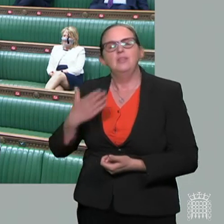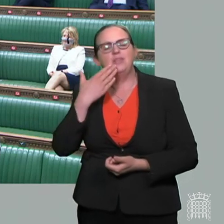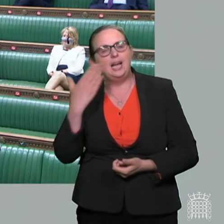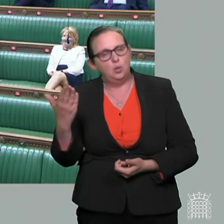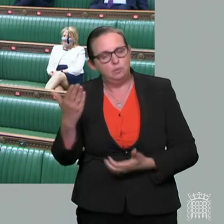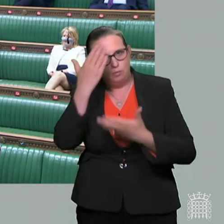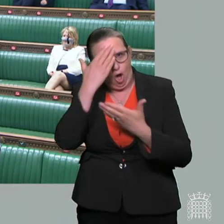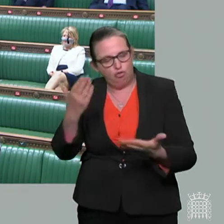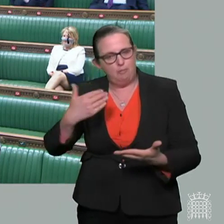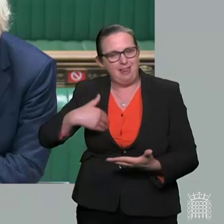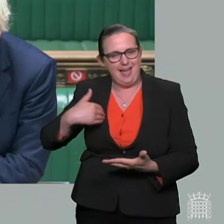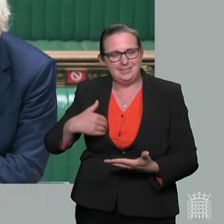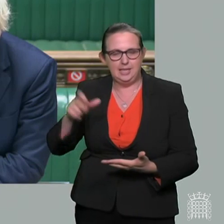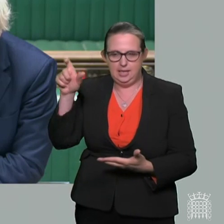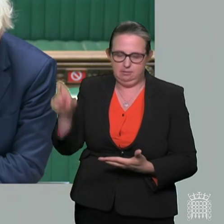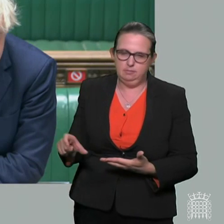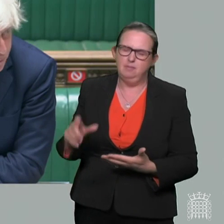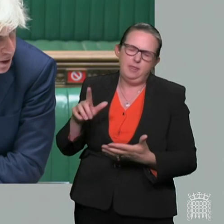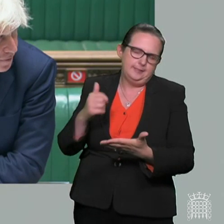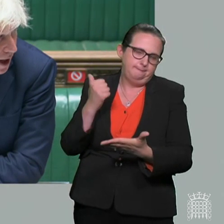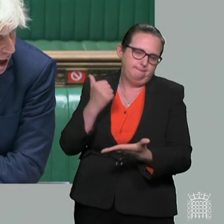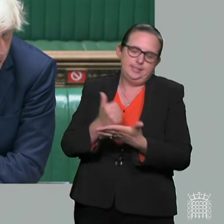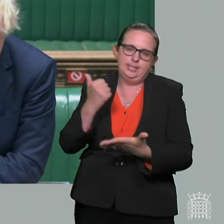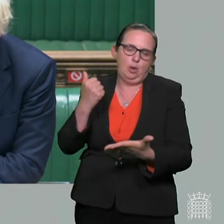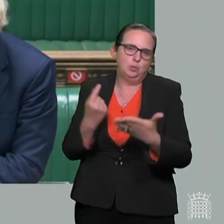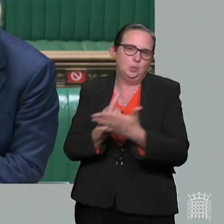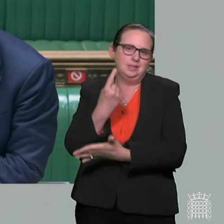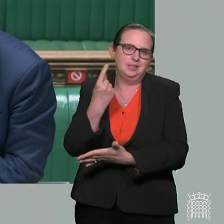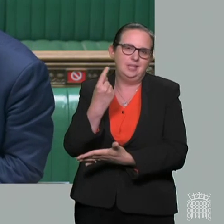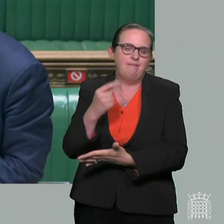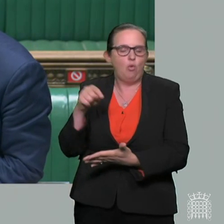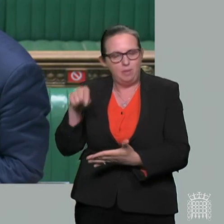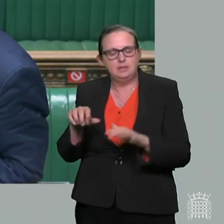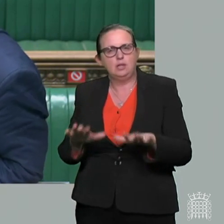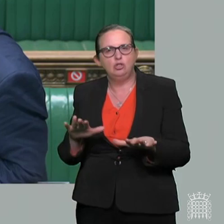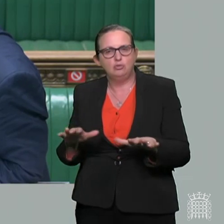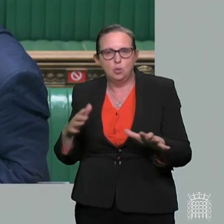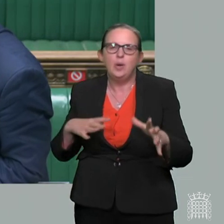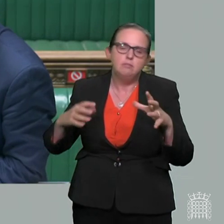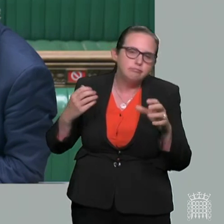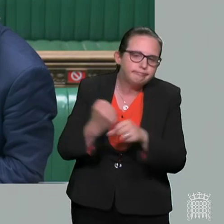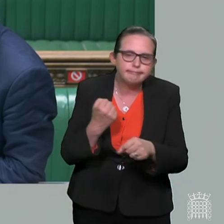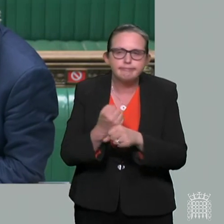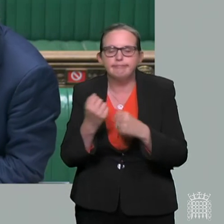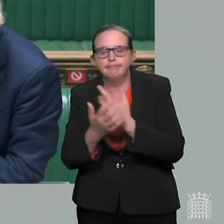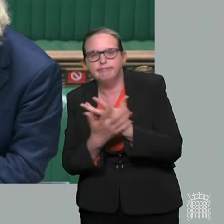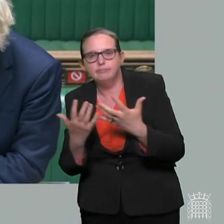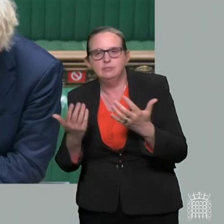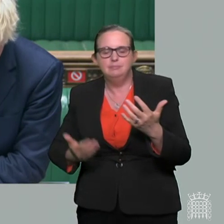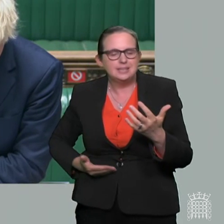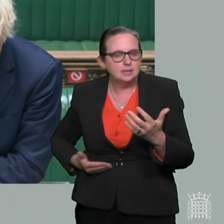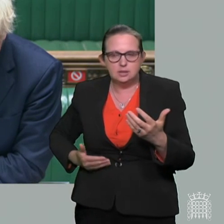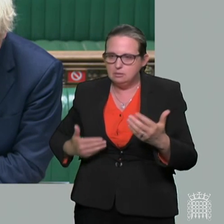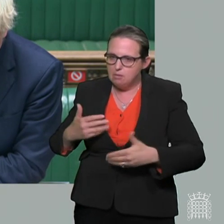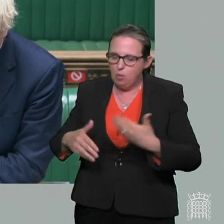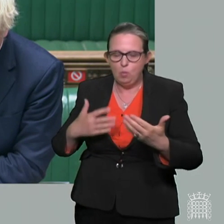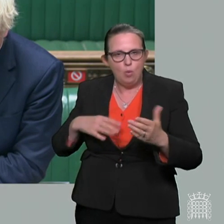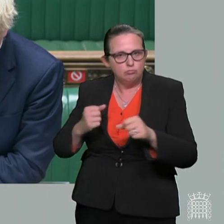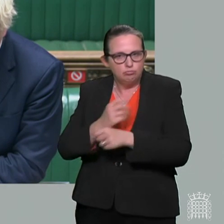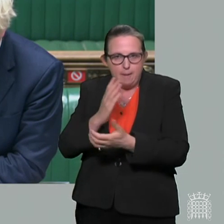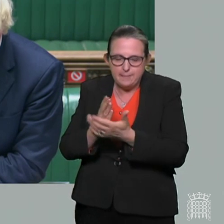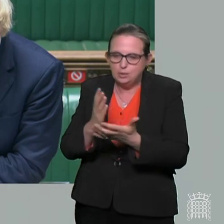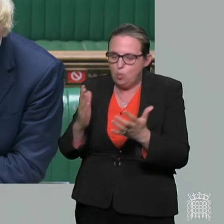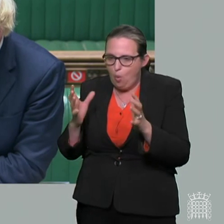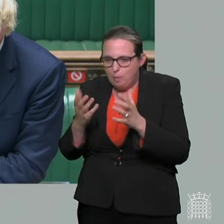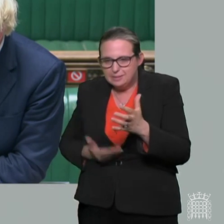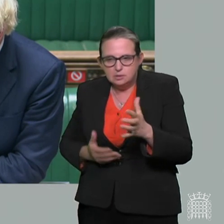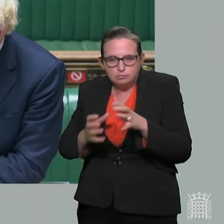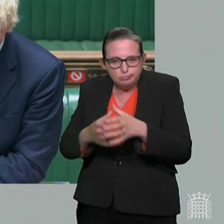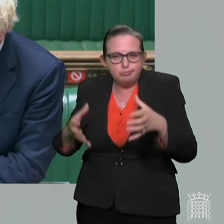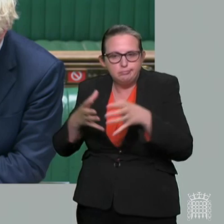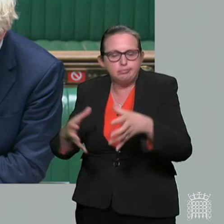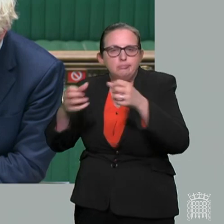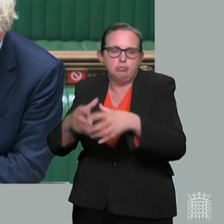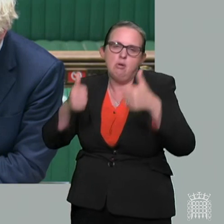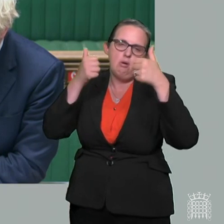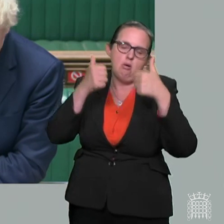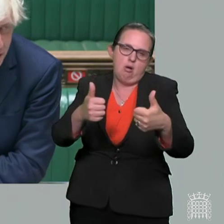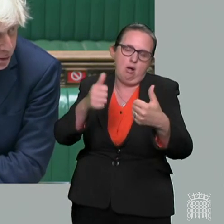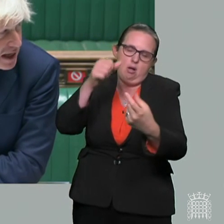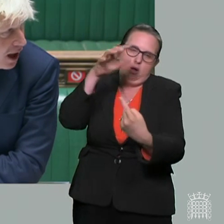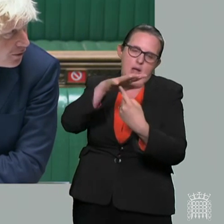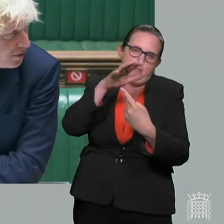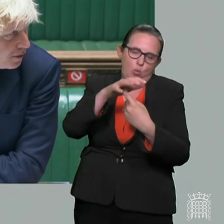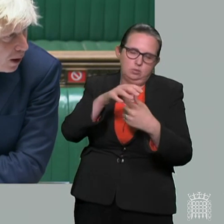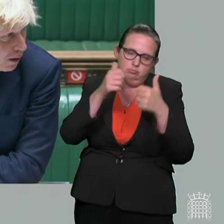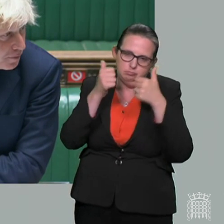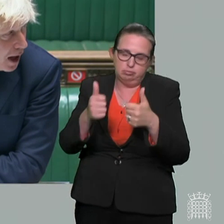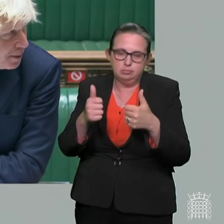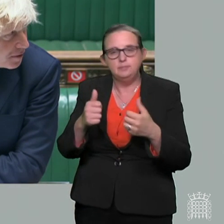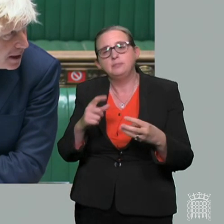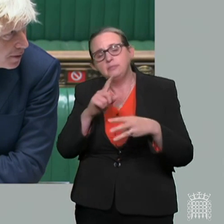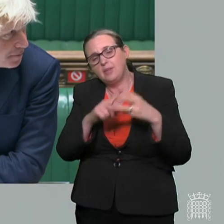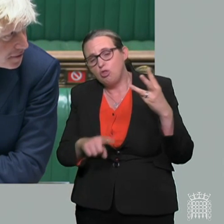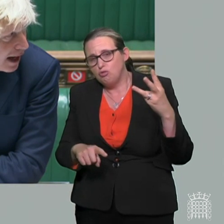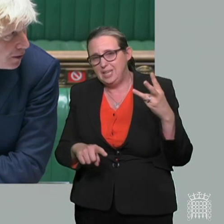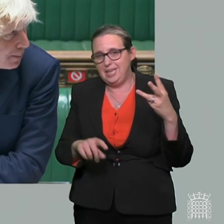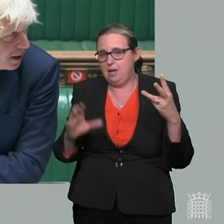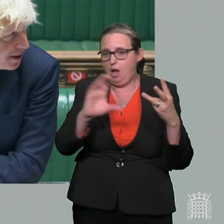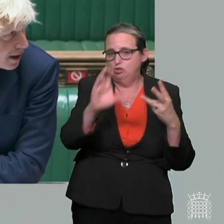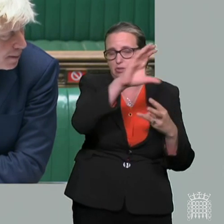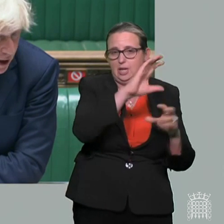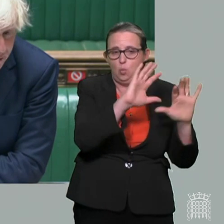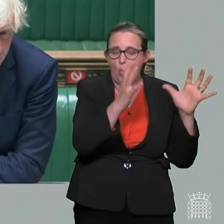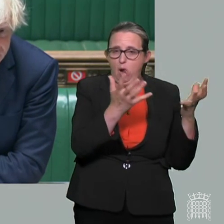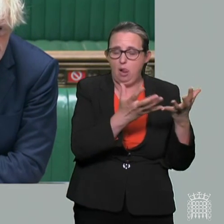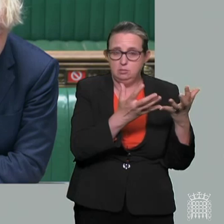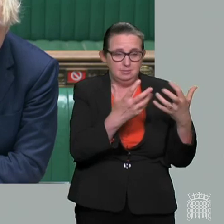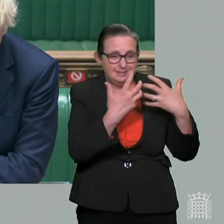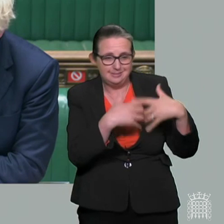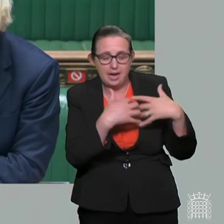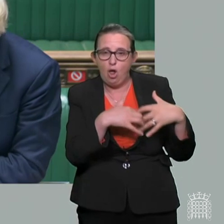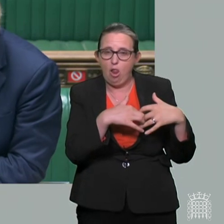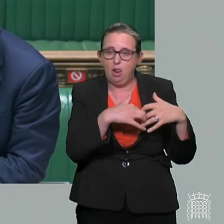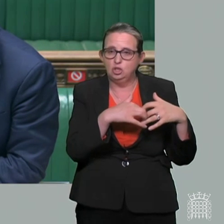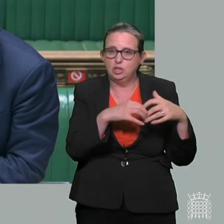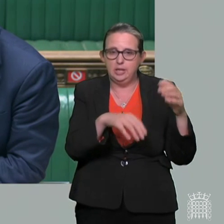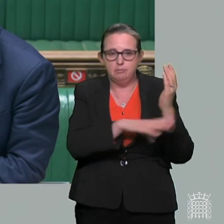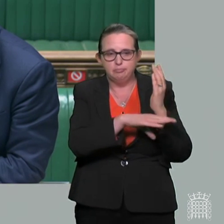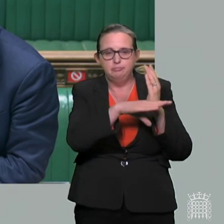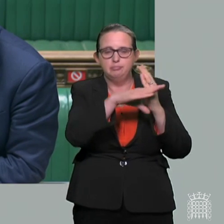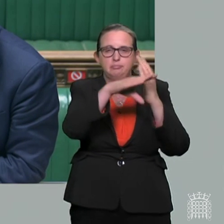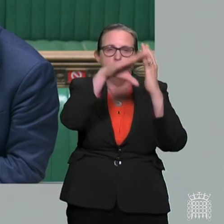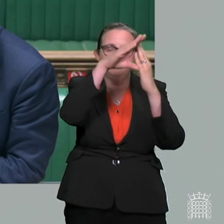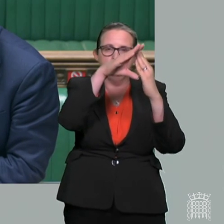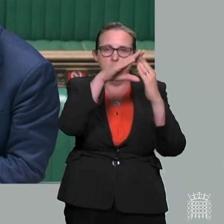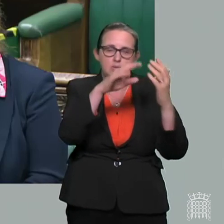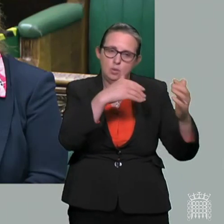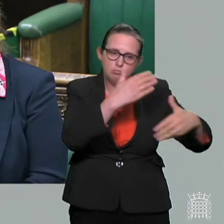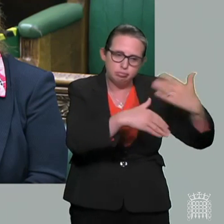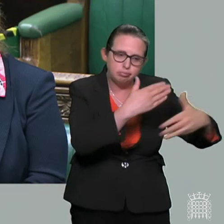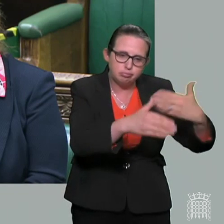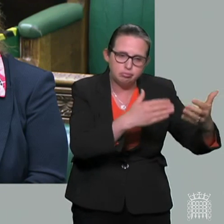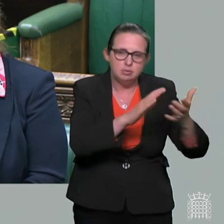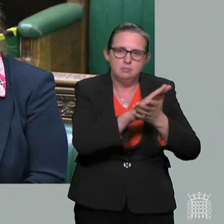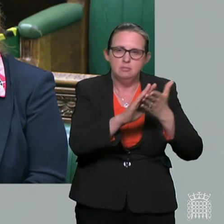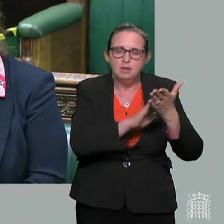This is a fantastic opportunity for this country, because we do indeed produce a great many tech breakthroughs and we are very much looking at how to scale up fast, but we must not forget that, as I speak, there are three countries in the world that have scaled up tech breakthroughs to 100 unicorns worth more than a £1 billion.